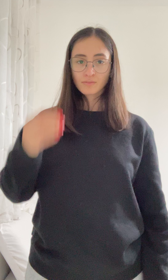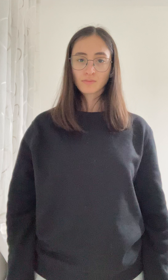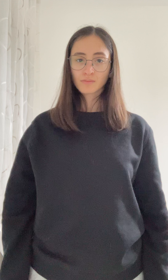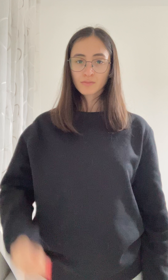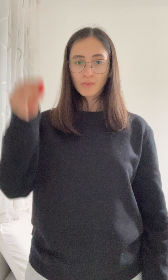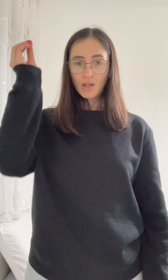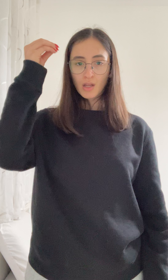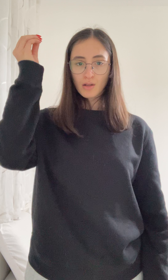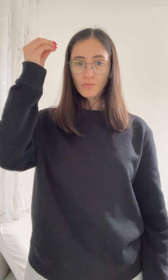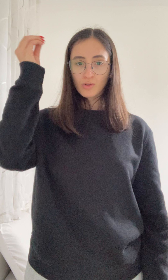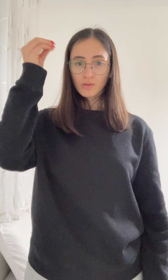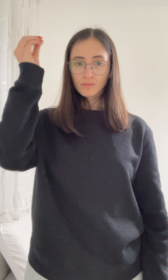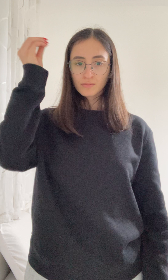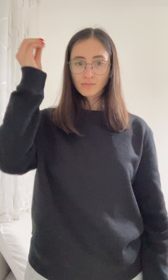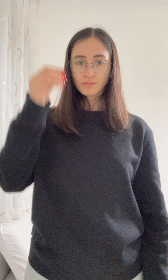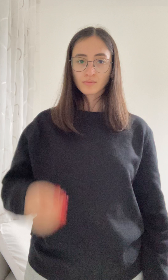ללמוד